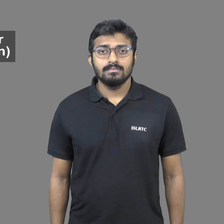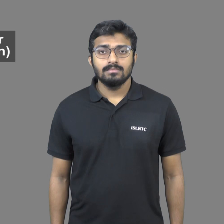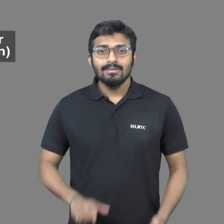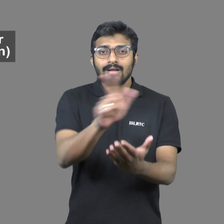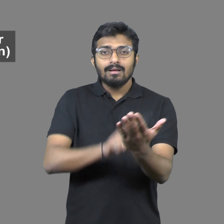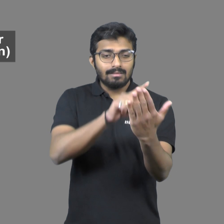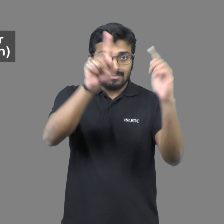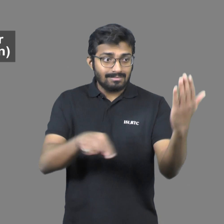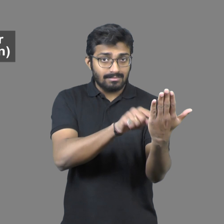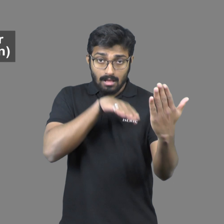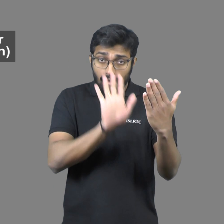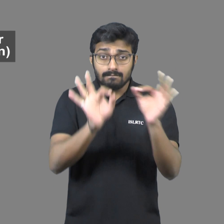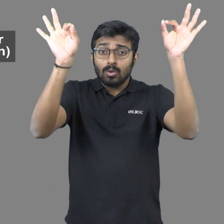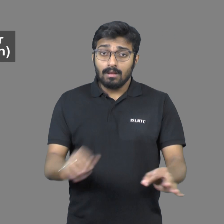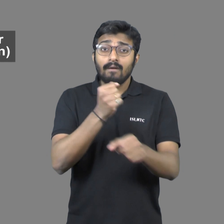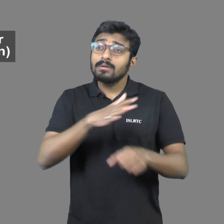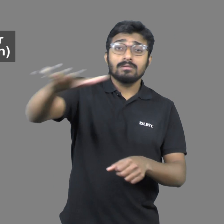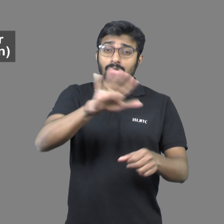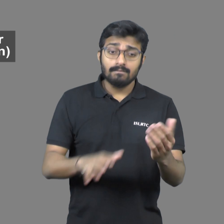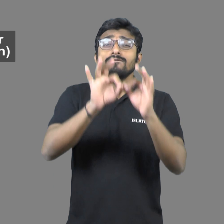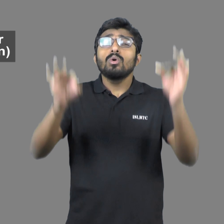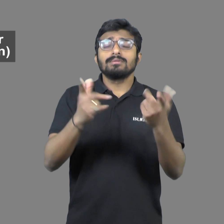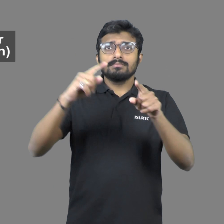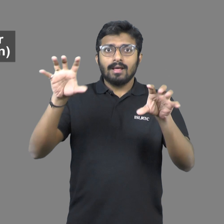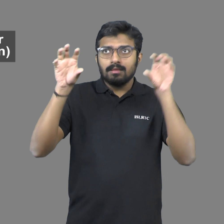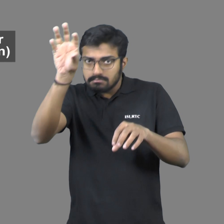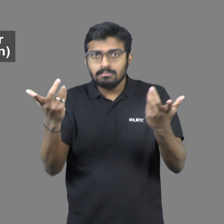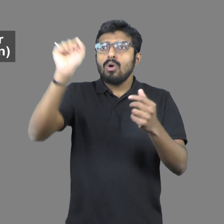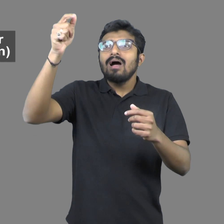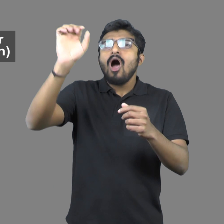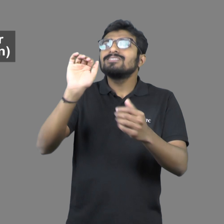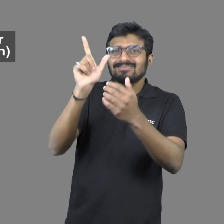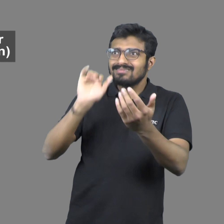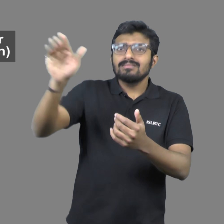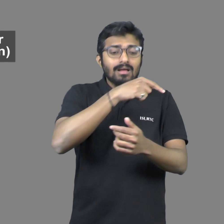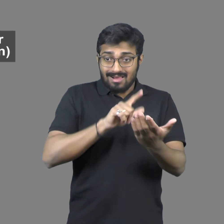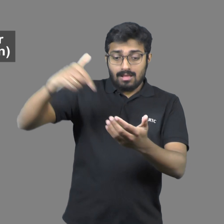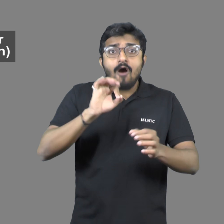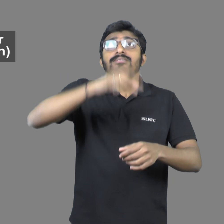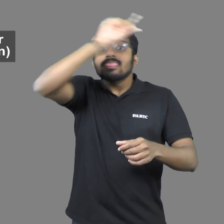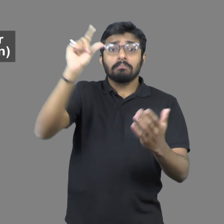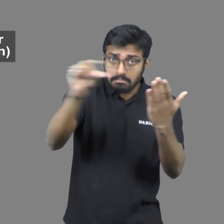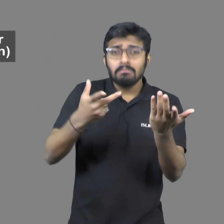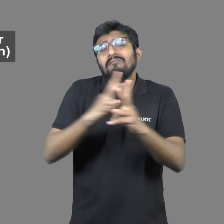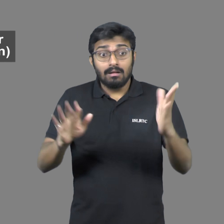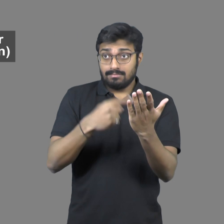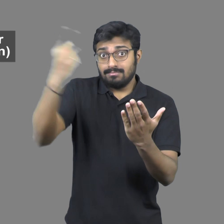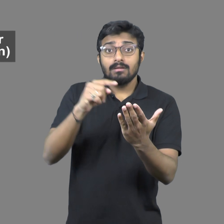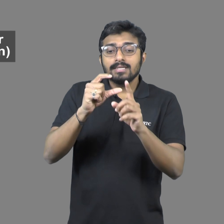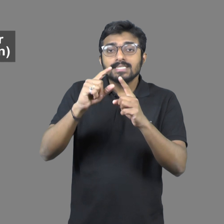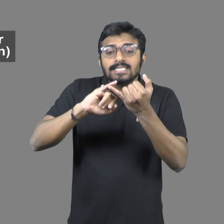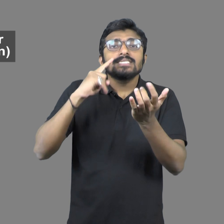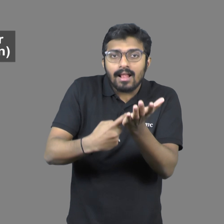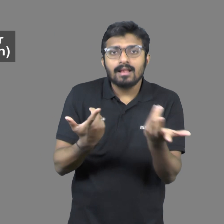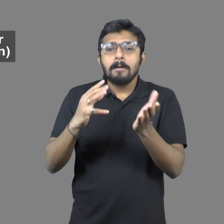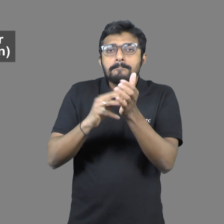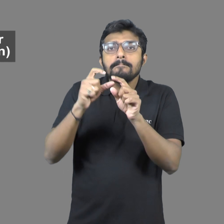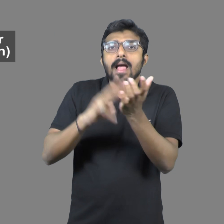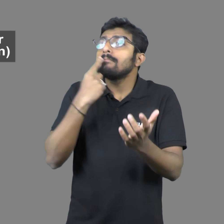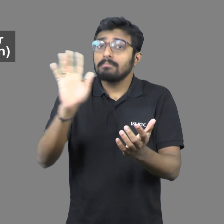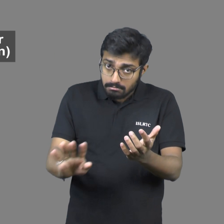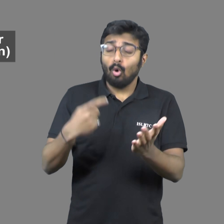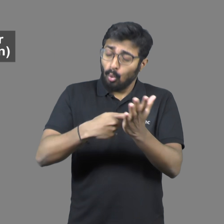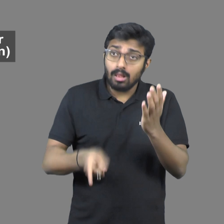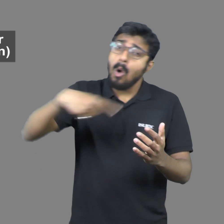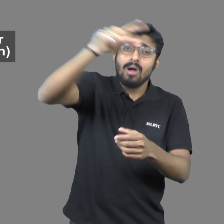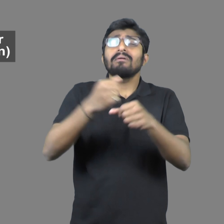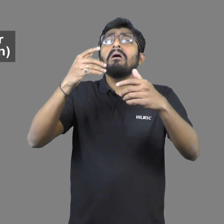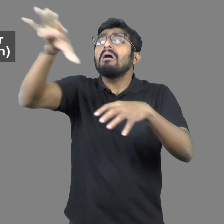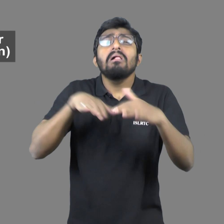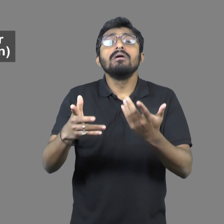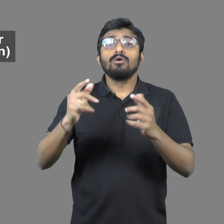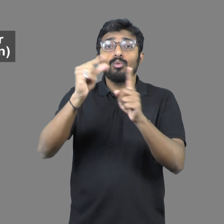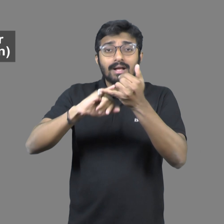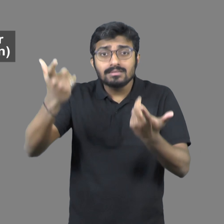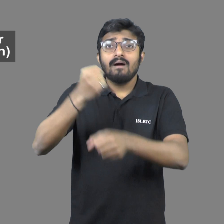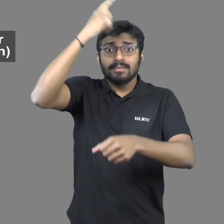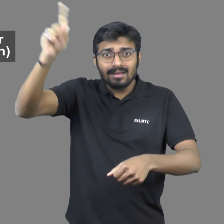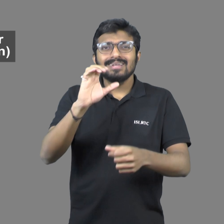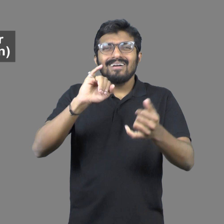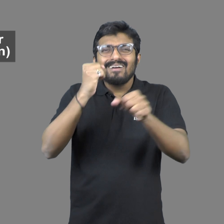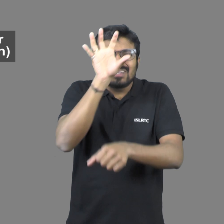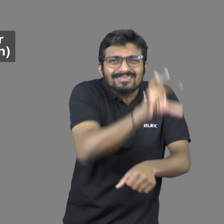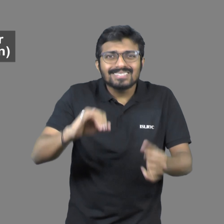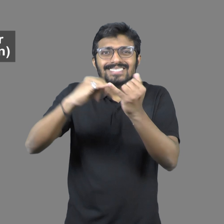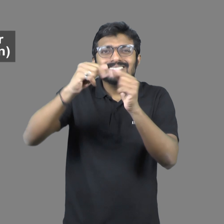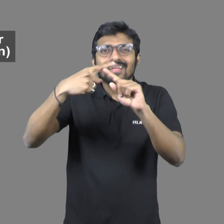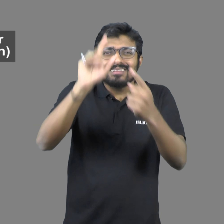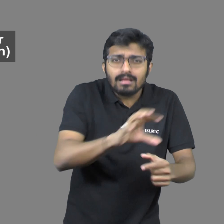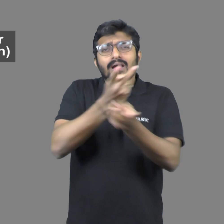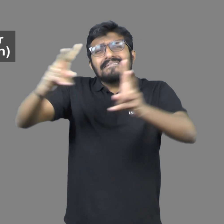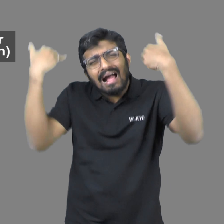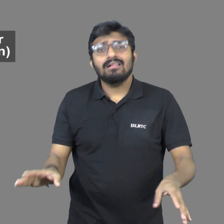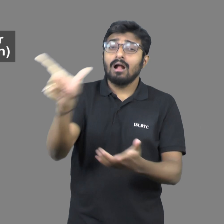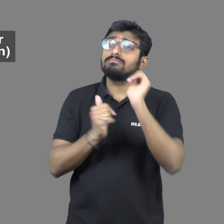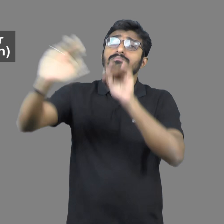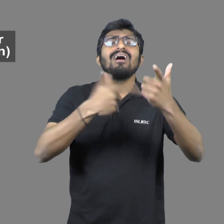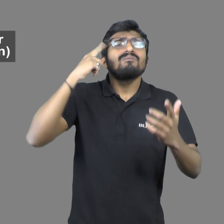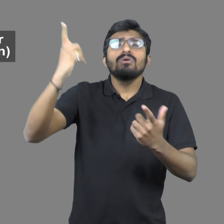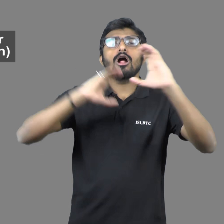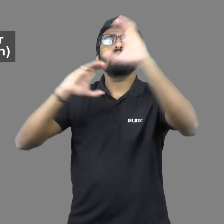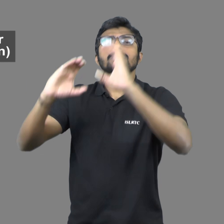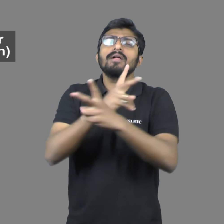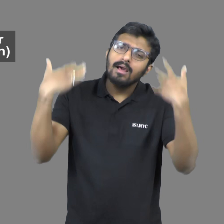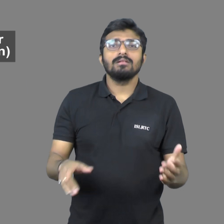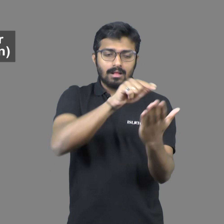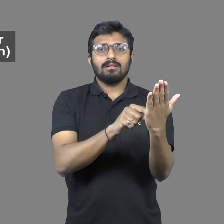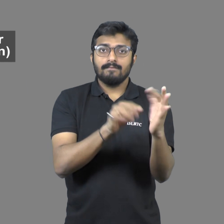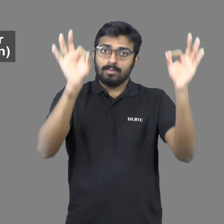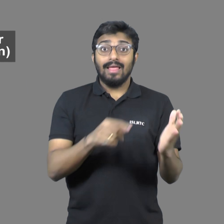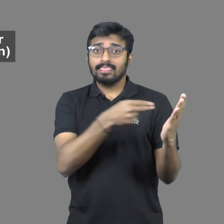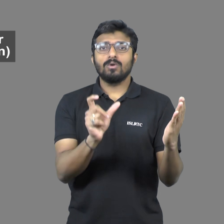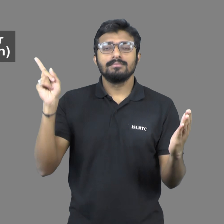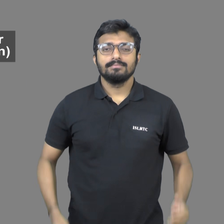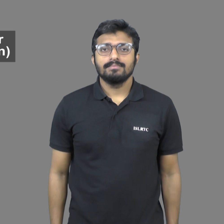Letter (Administrator)